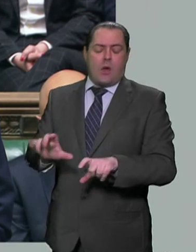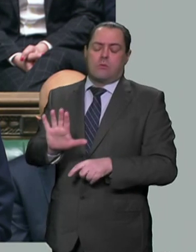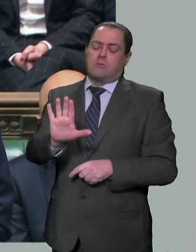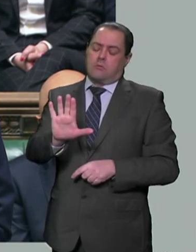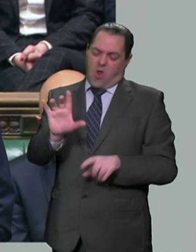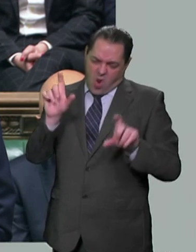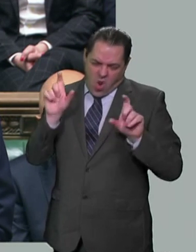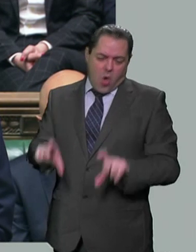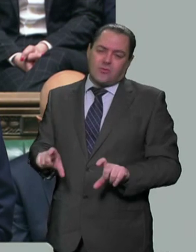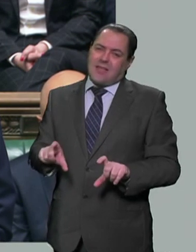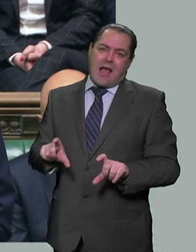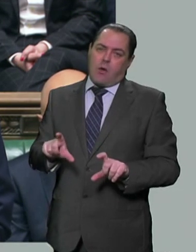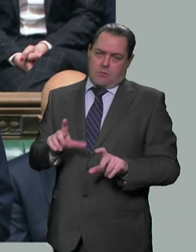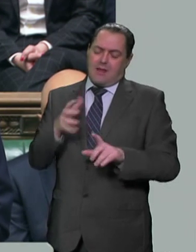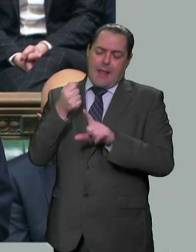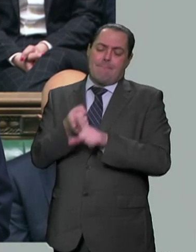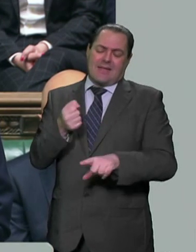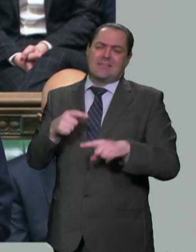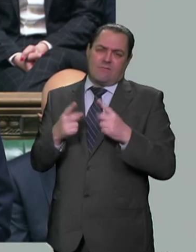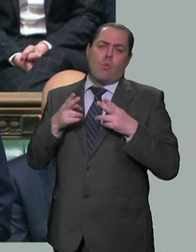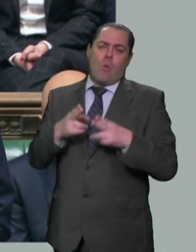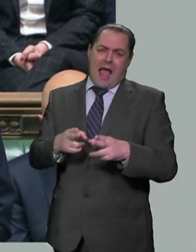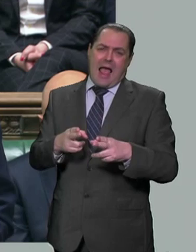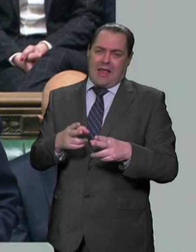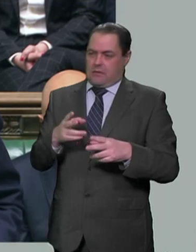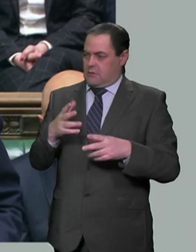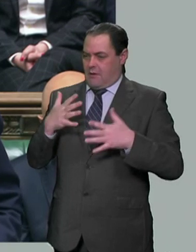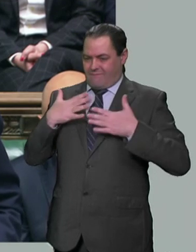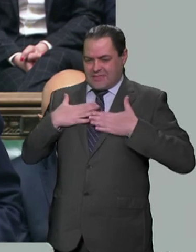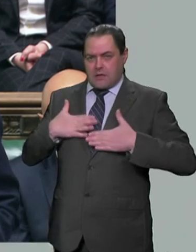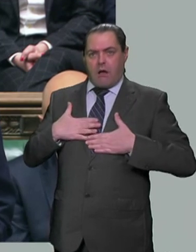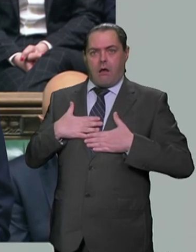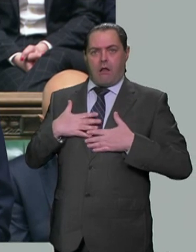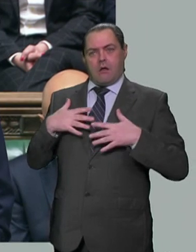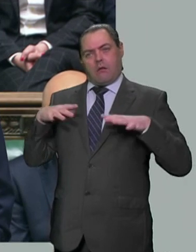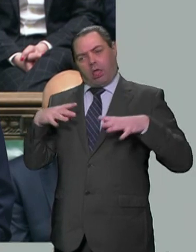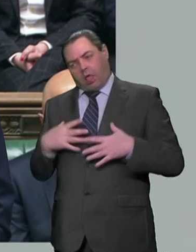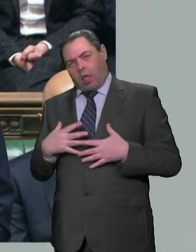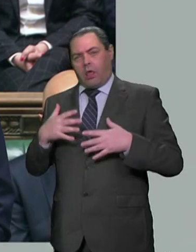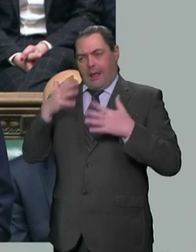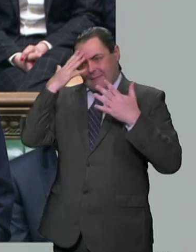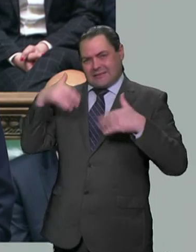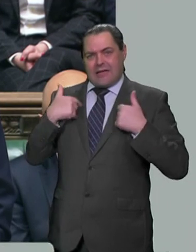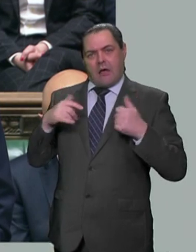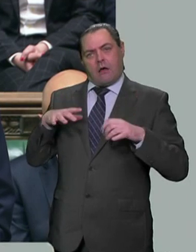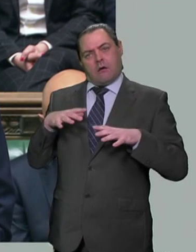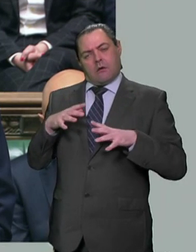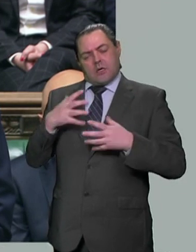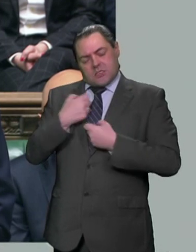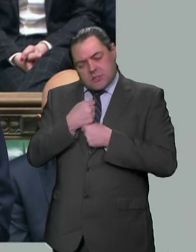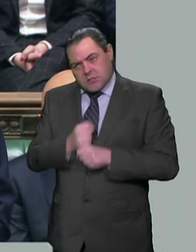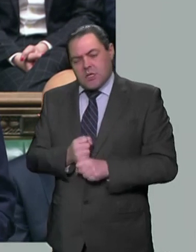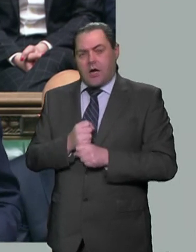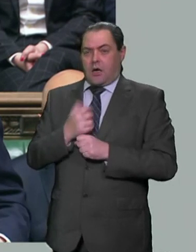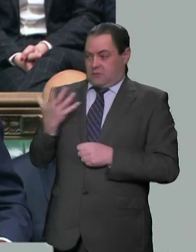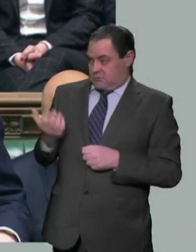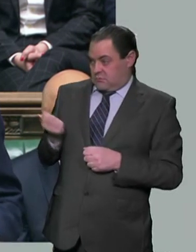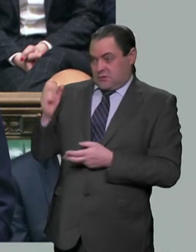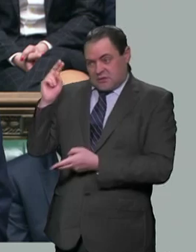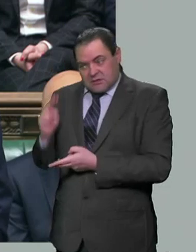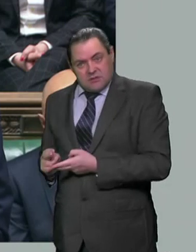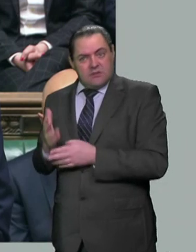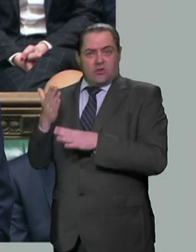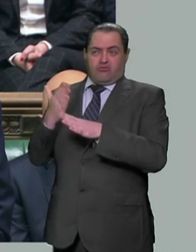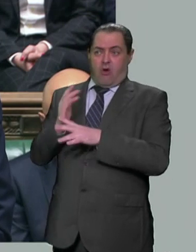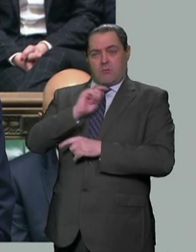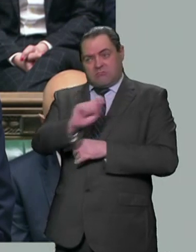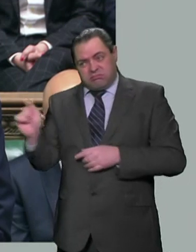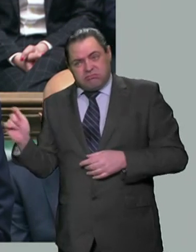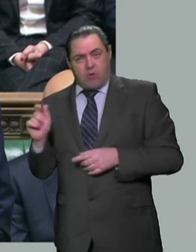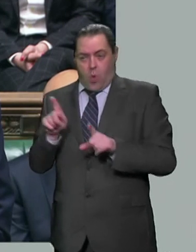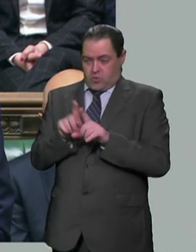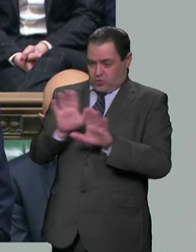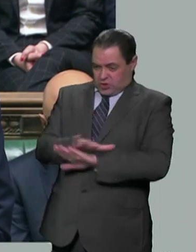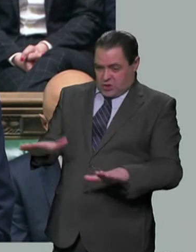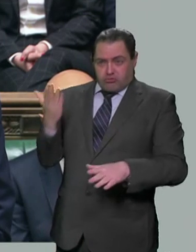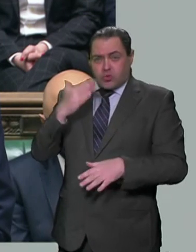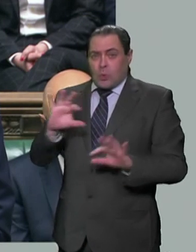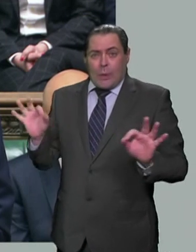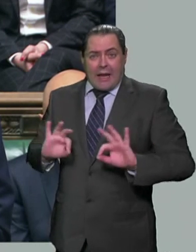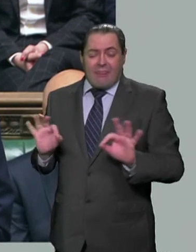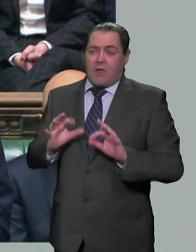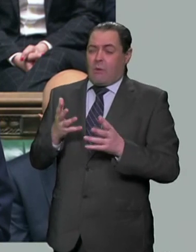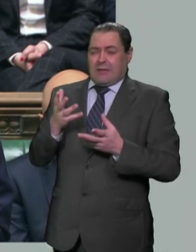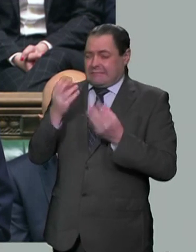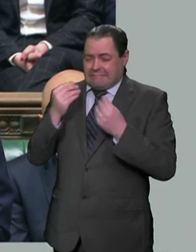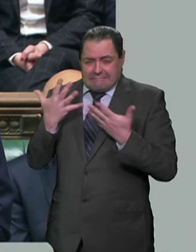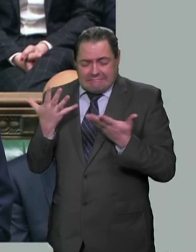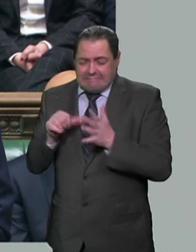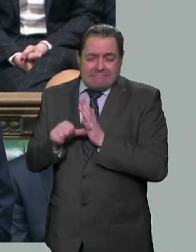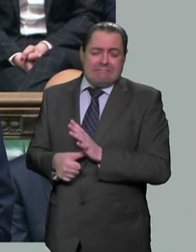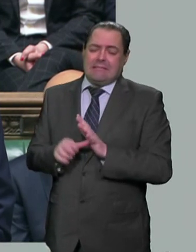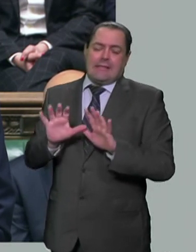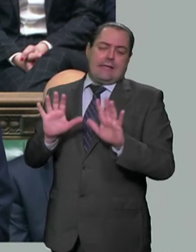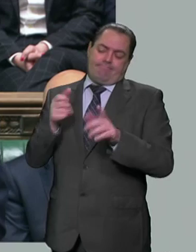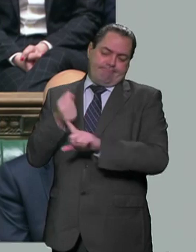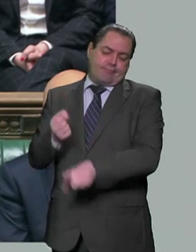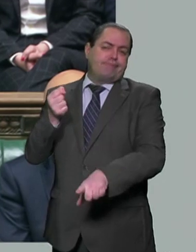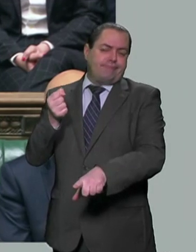But lockdowns are not cost-free; they impose a devastating toll on our physical and mental wellbeing, on our businesses, jobs and livelihoods and, worst of all, on the life chances of our children, so the Government do not believe that we need to shut down our country again.